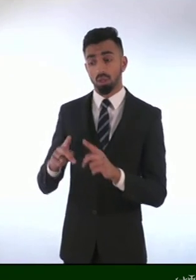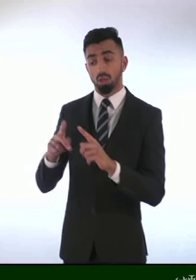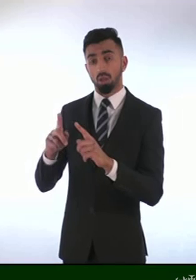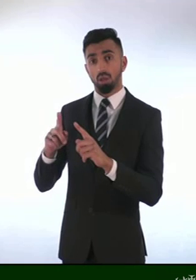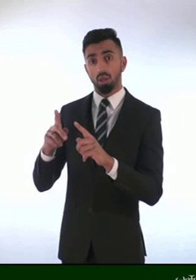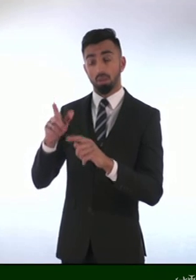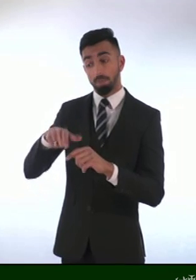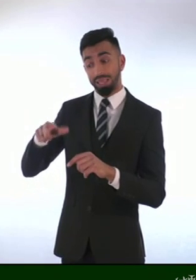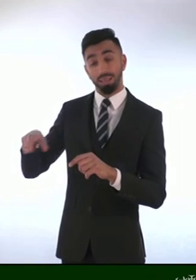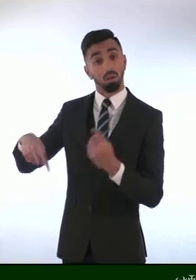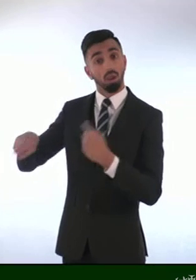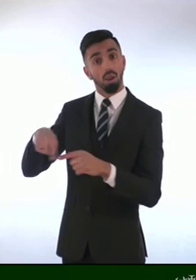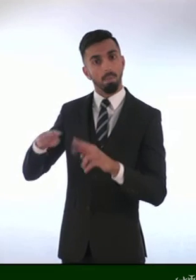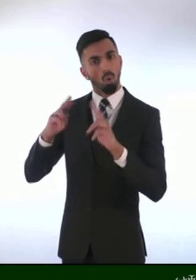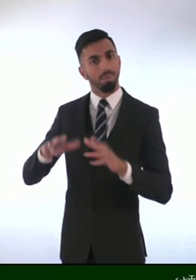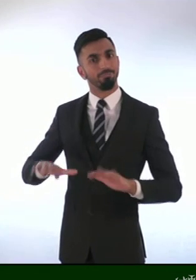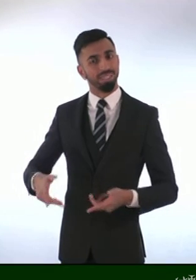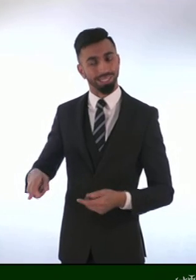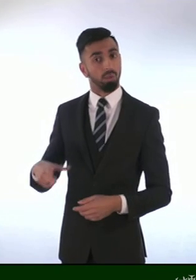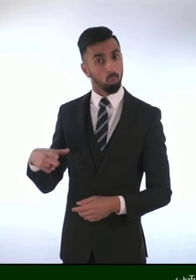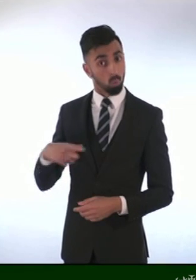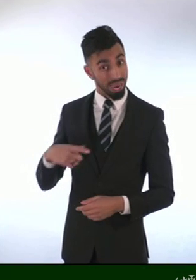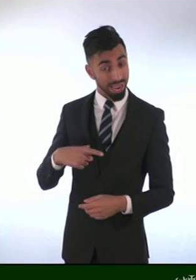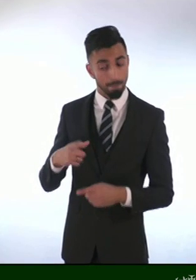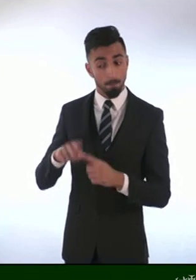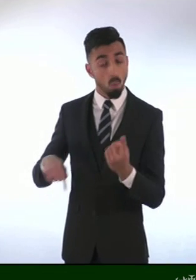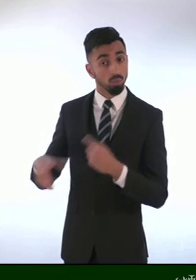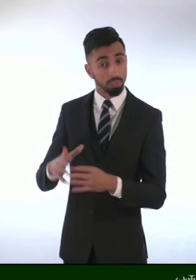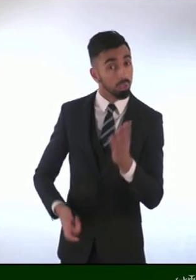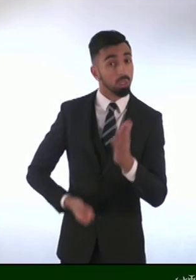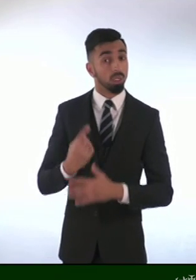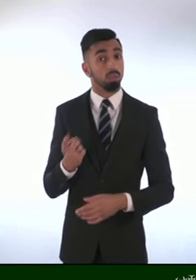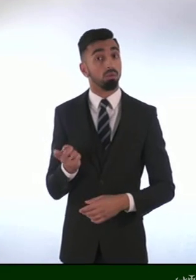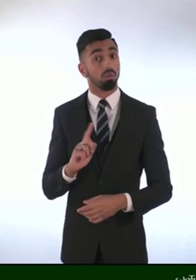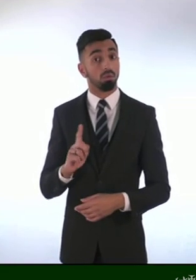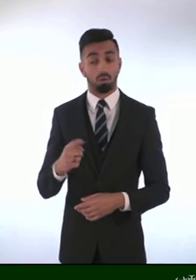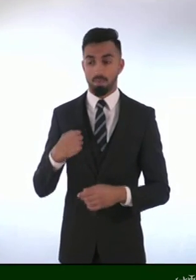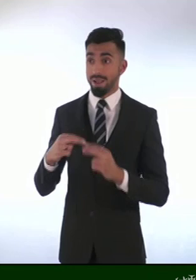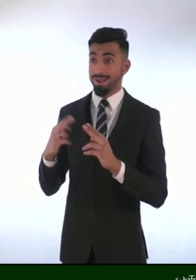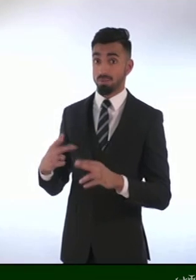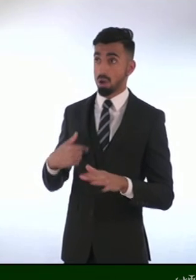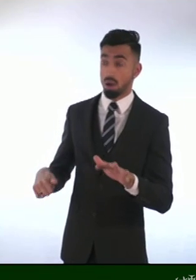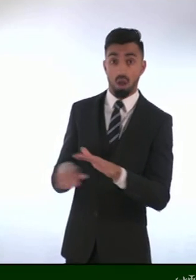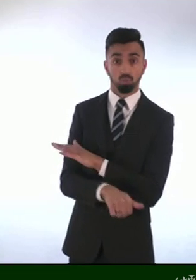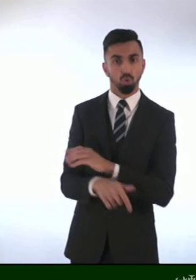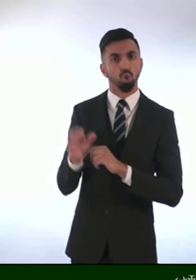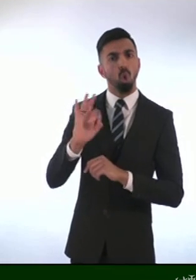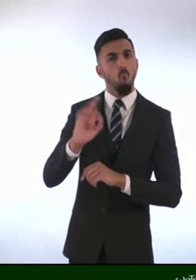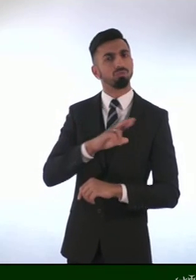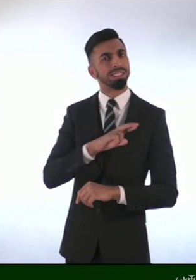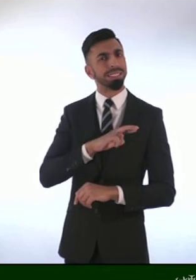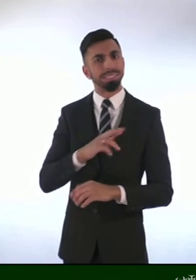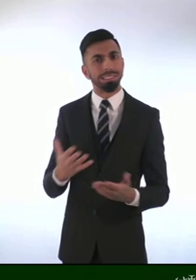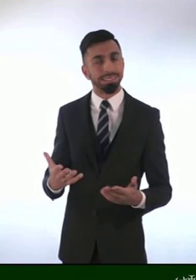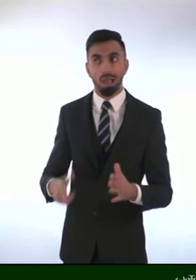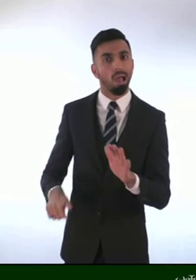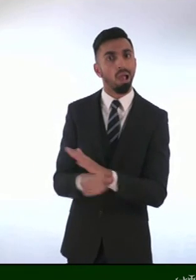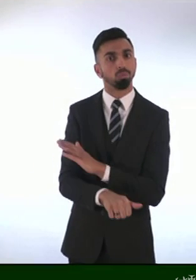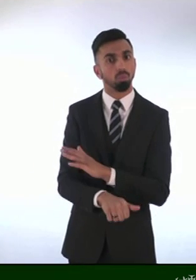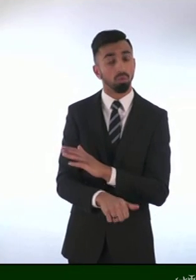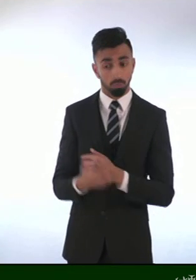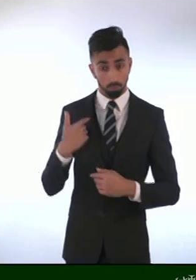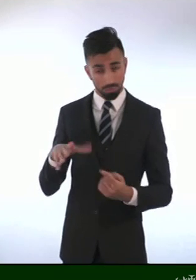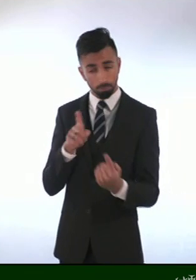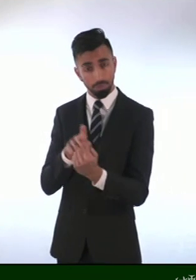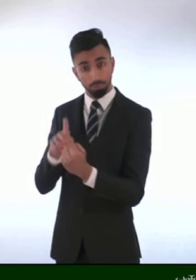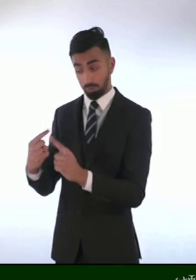On Friday, I met a 77-year-old woman who had lived in her home for 15 years, and a couple caring for a sister with Down’s syndrome.